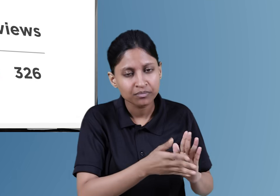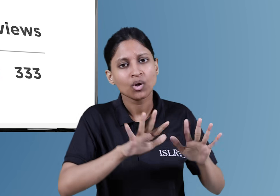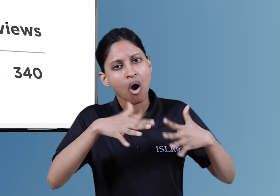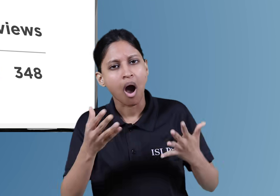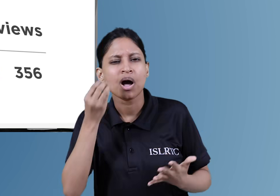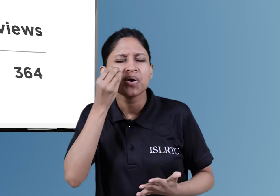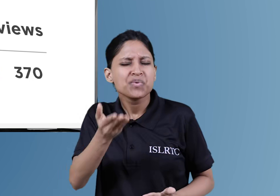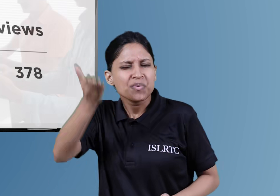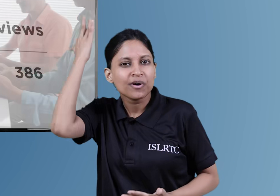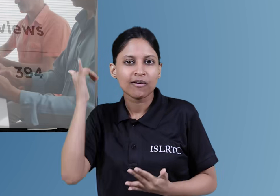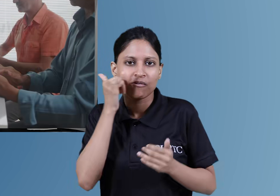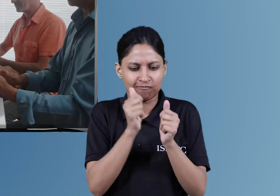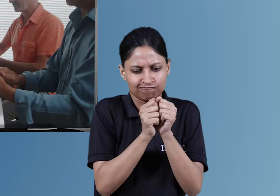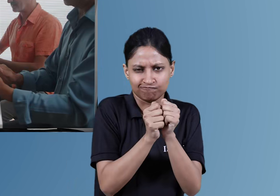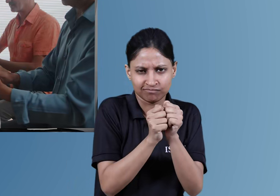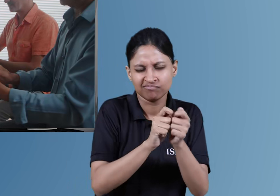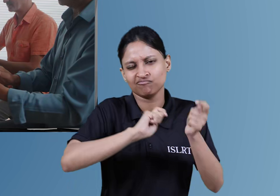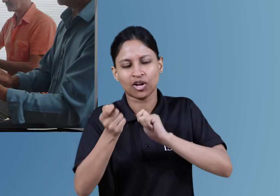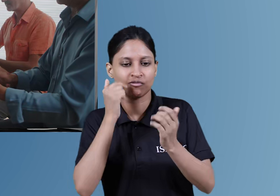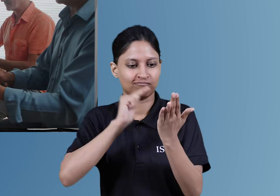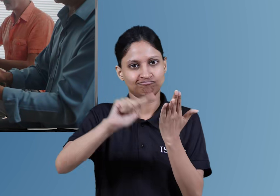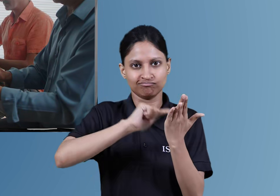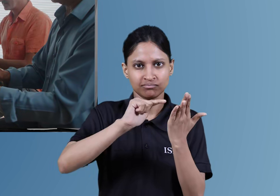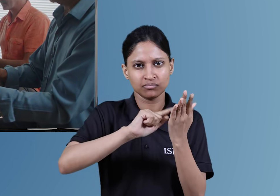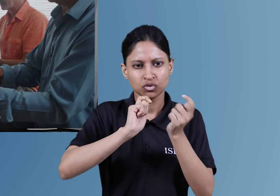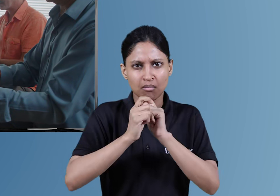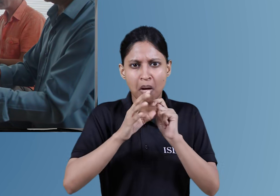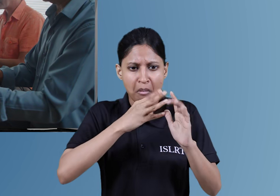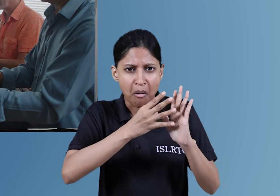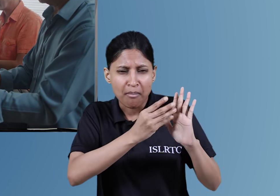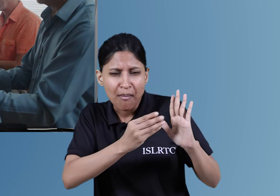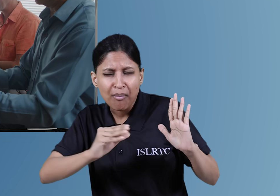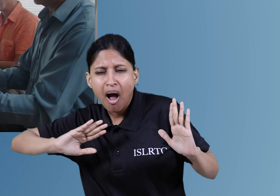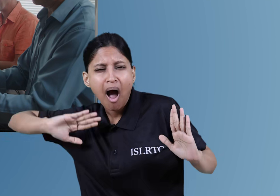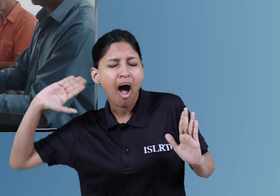2. the trend is of smartphones instead of keypad phones.